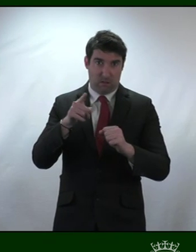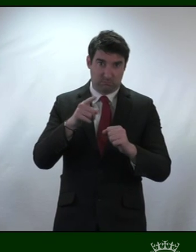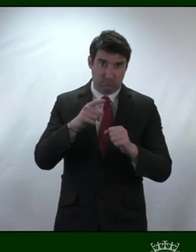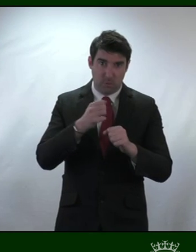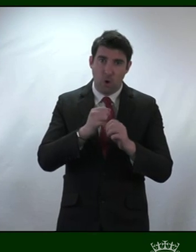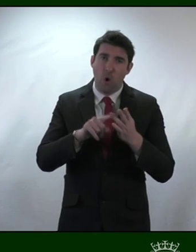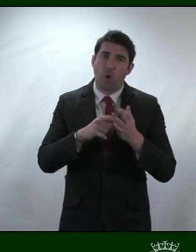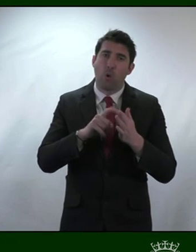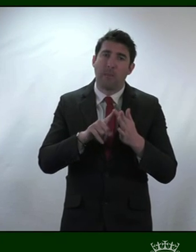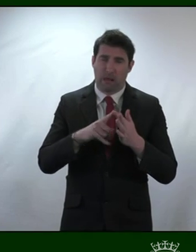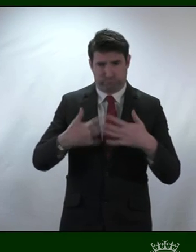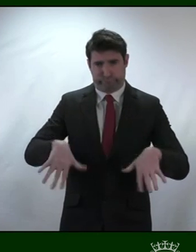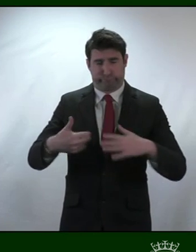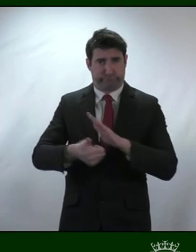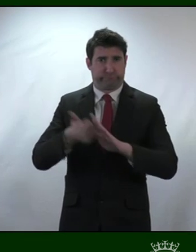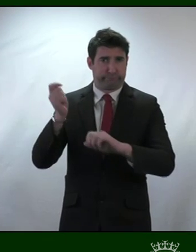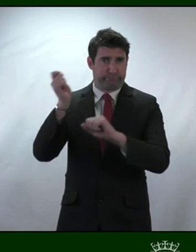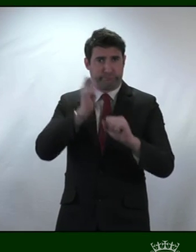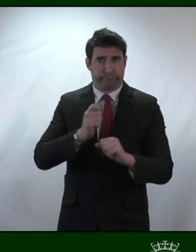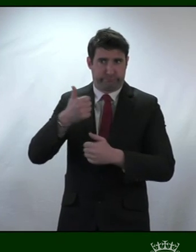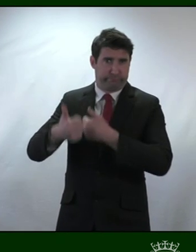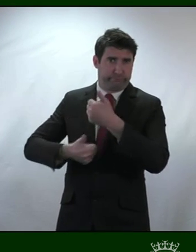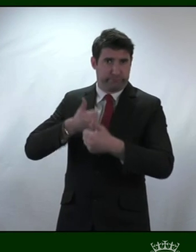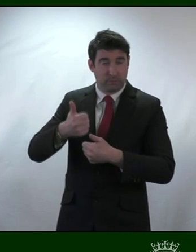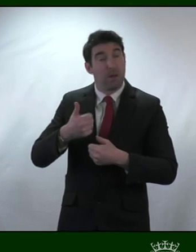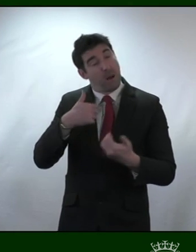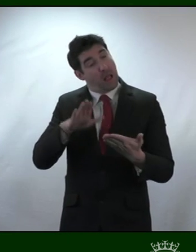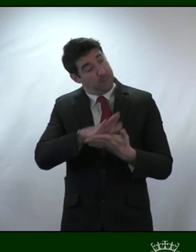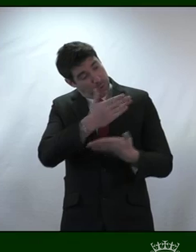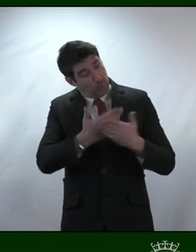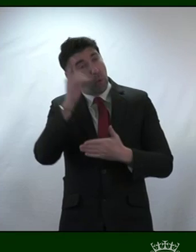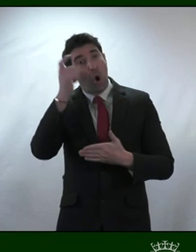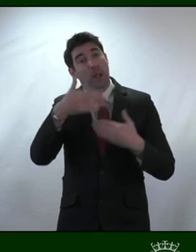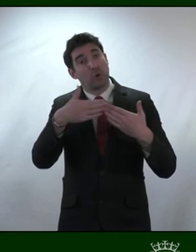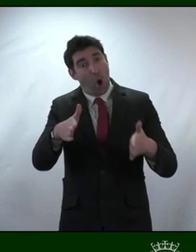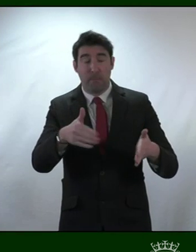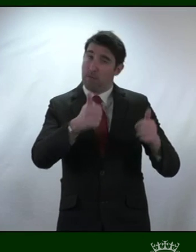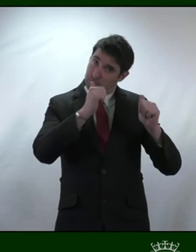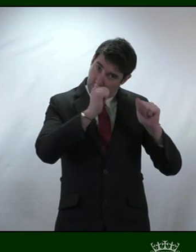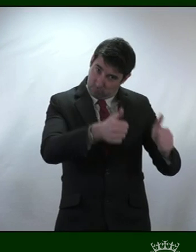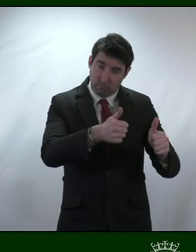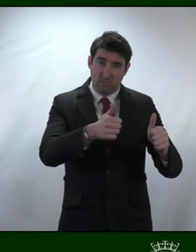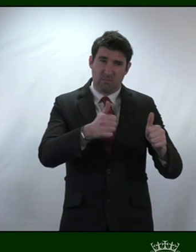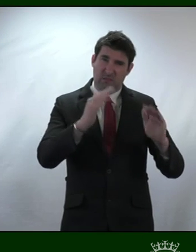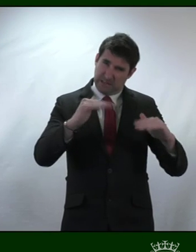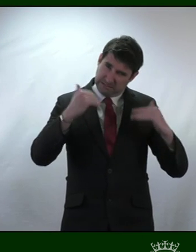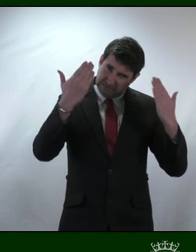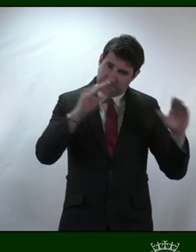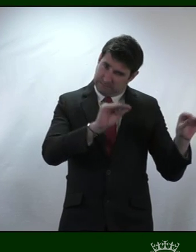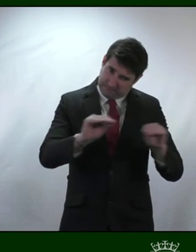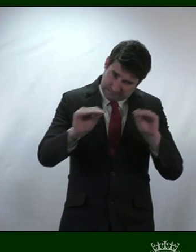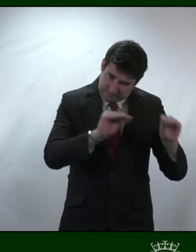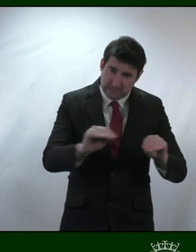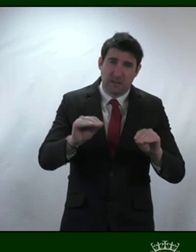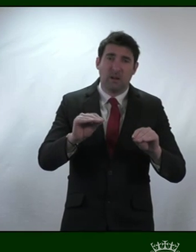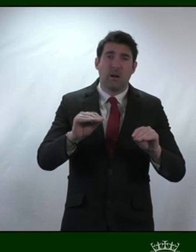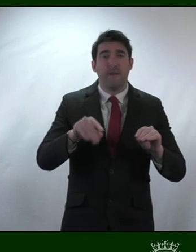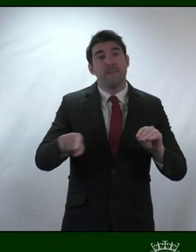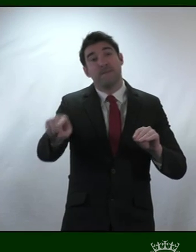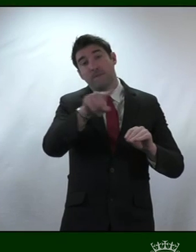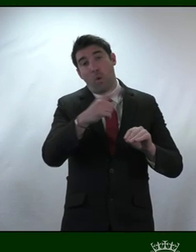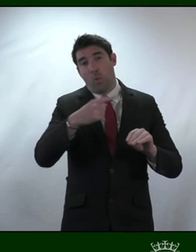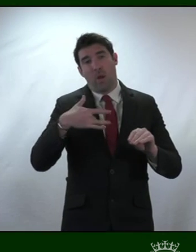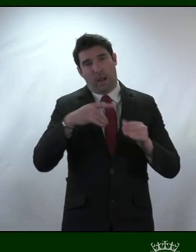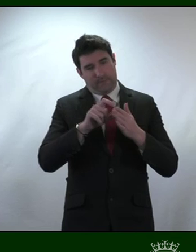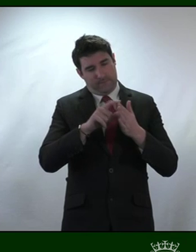I am delighted that Kirklees College has opened the Pioneer Higher Skills Centre, providing high level education and skills training for the people of Dewsbury.